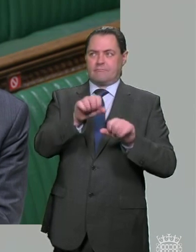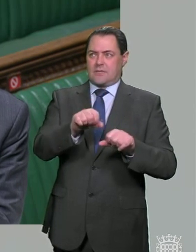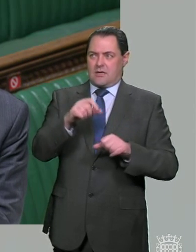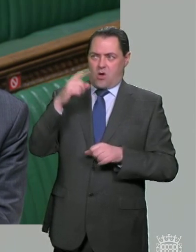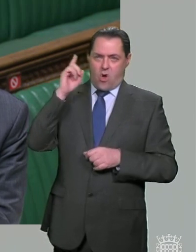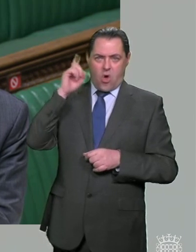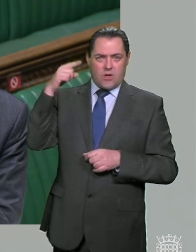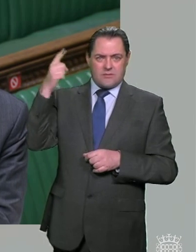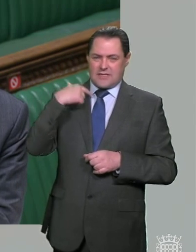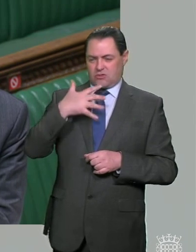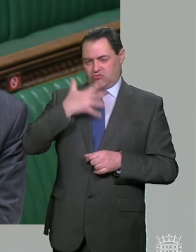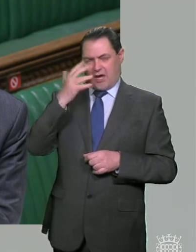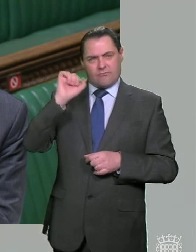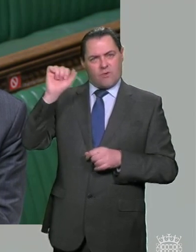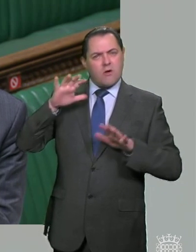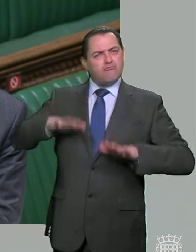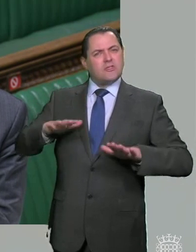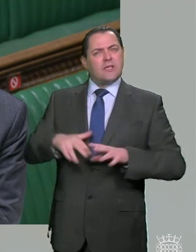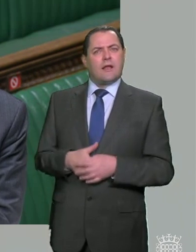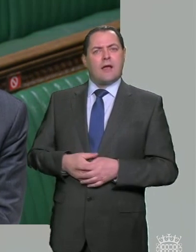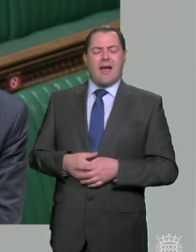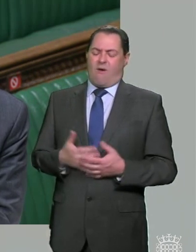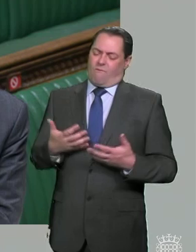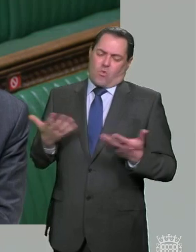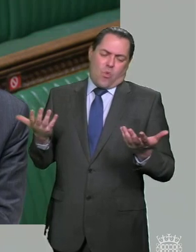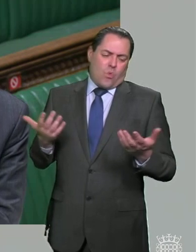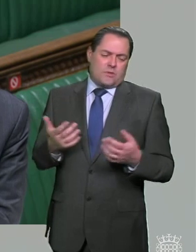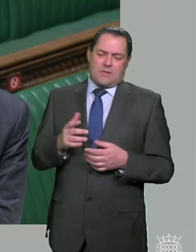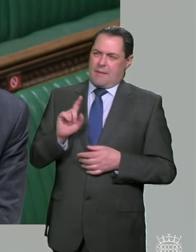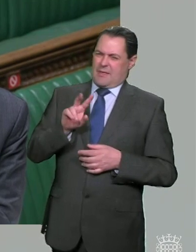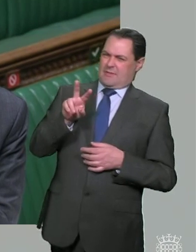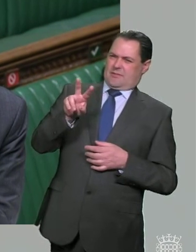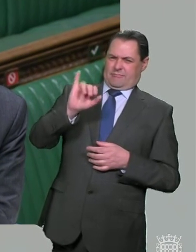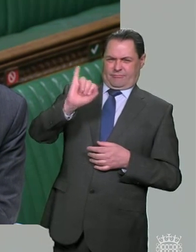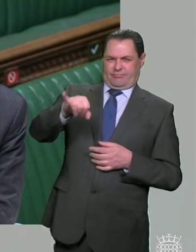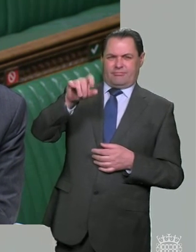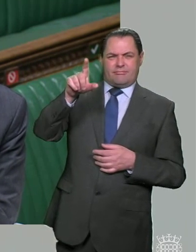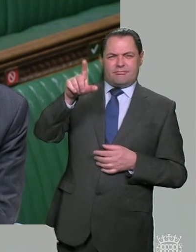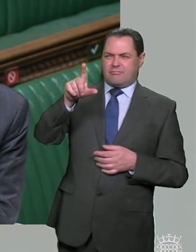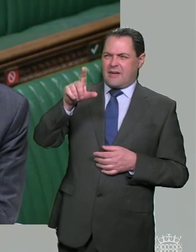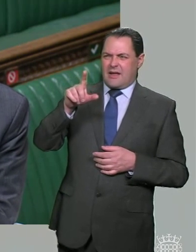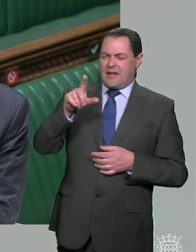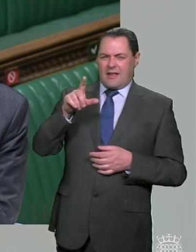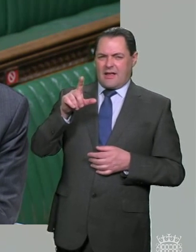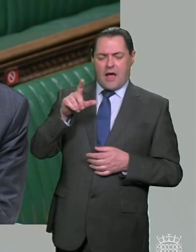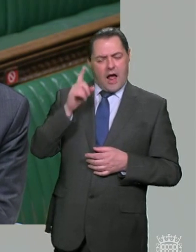We have just heard the honourable Member for Cardiff North say that she was ashamed of her country.